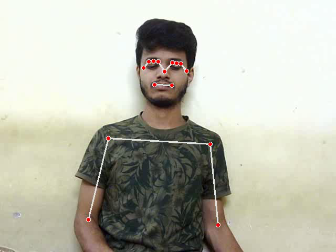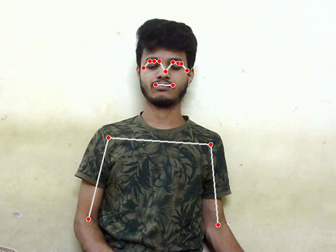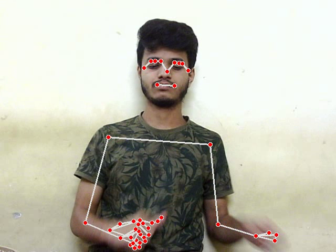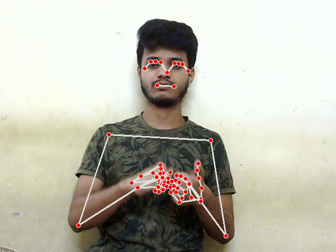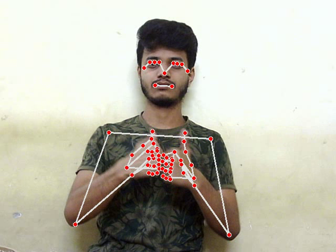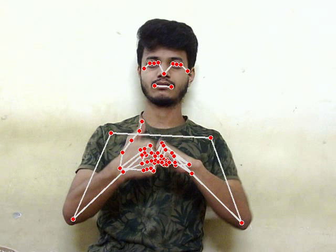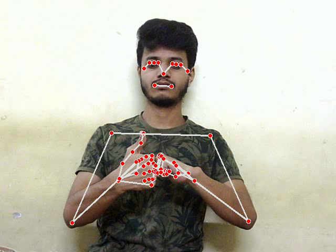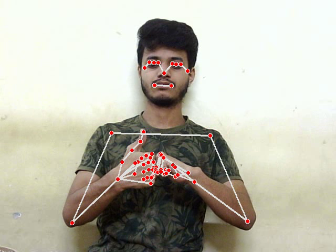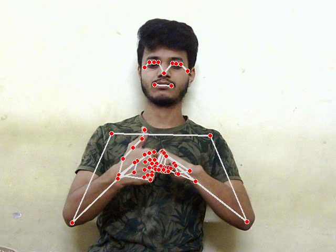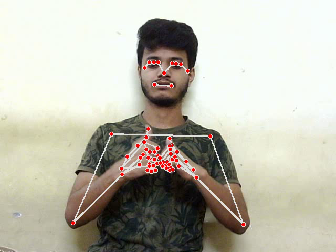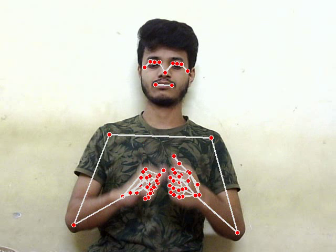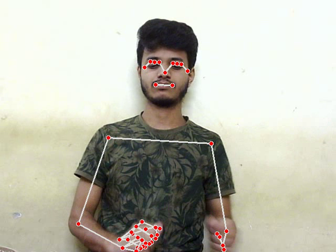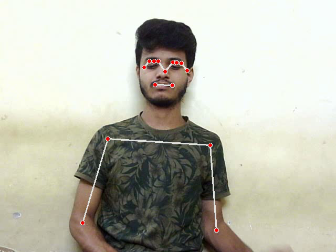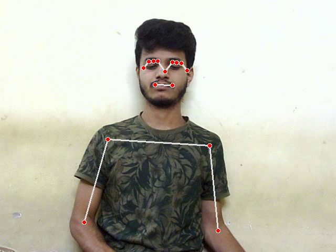how